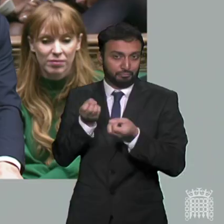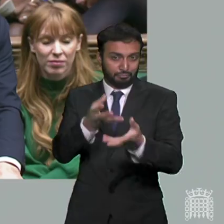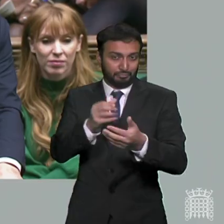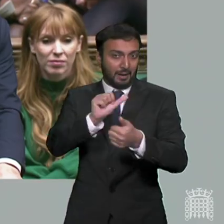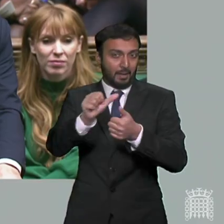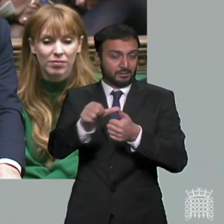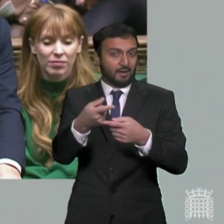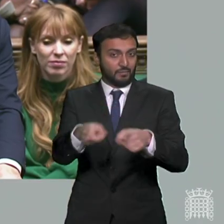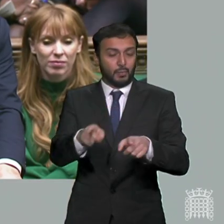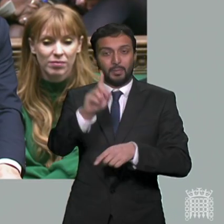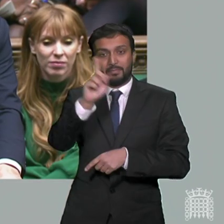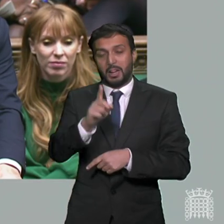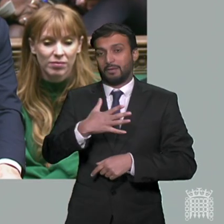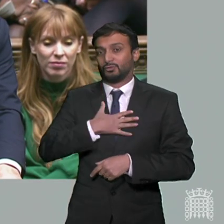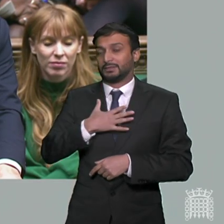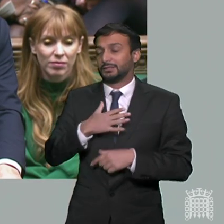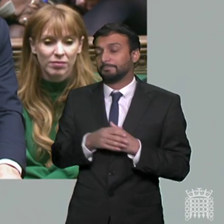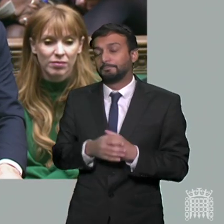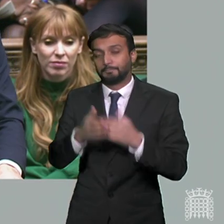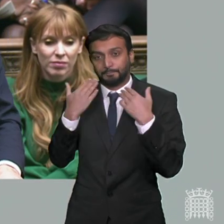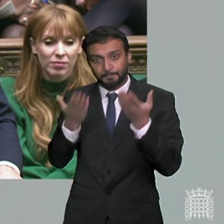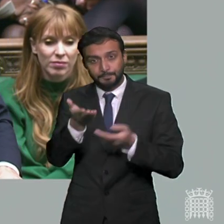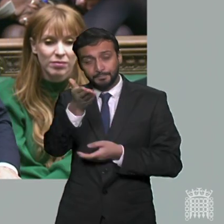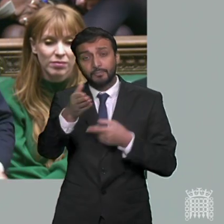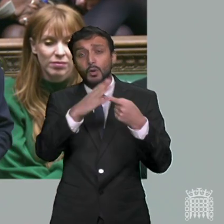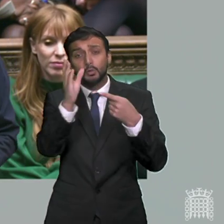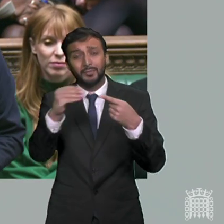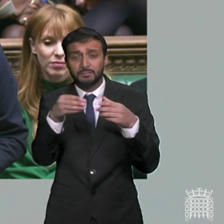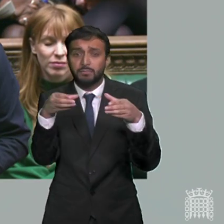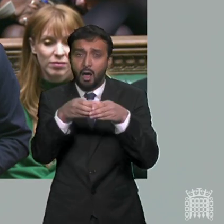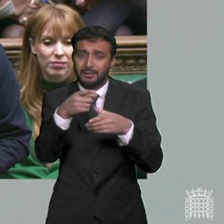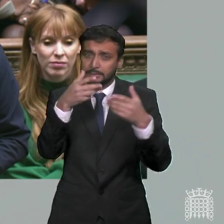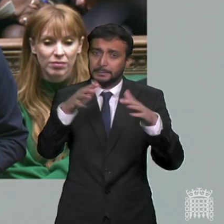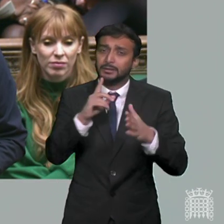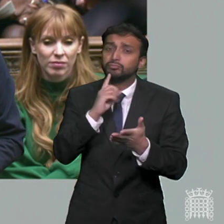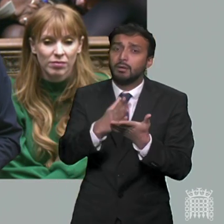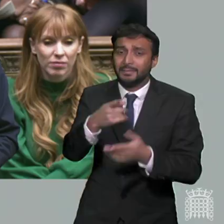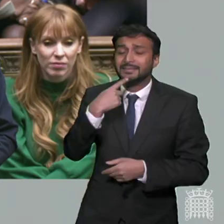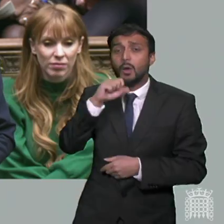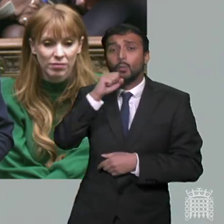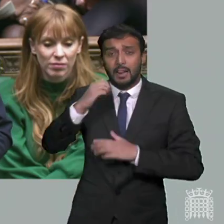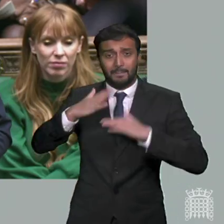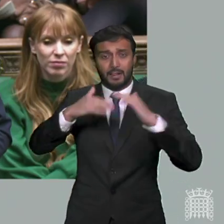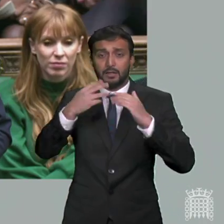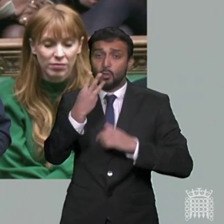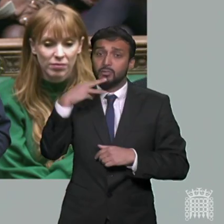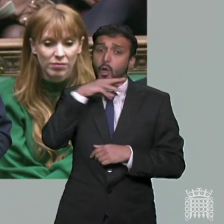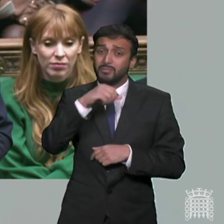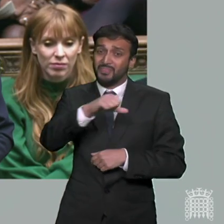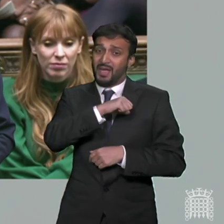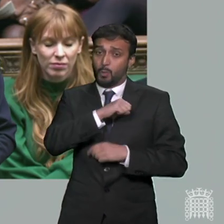The Conservative party promised the country that it would build 300,000 houses a year.